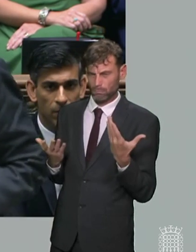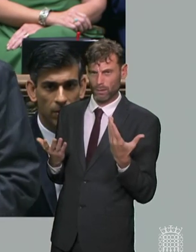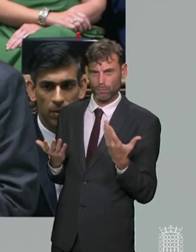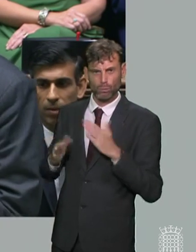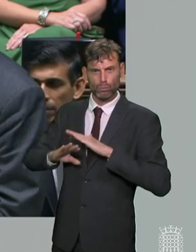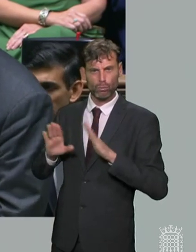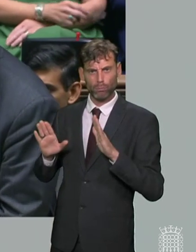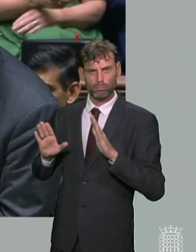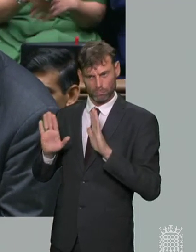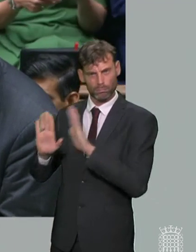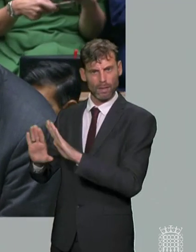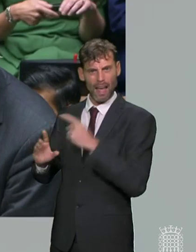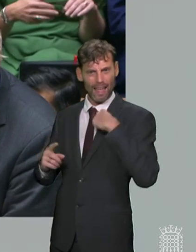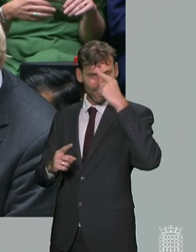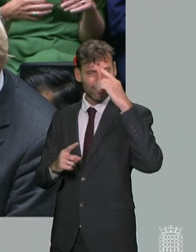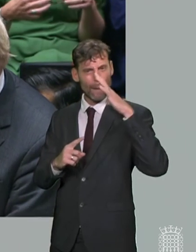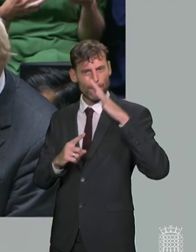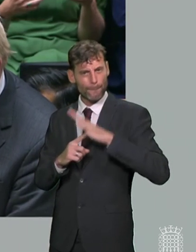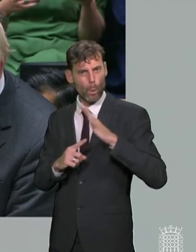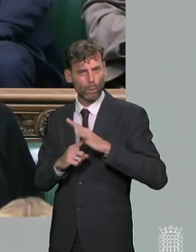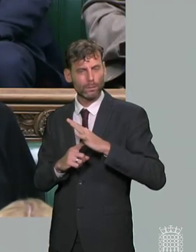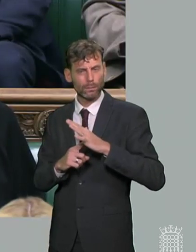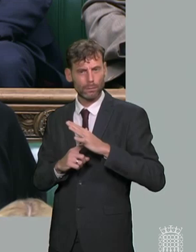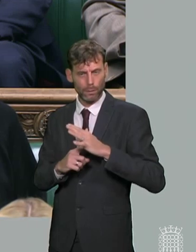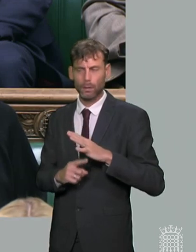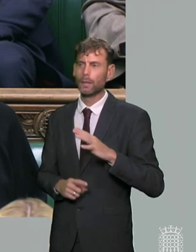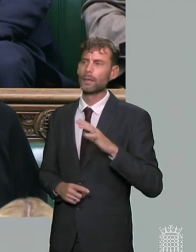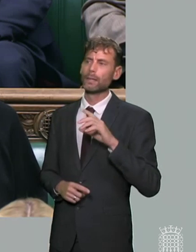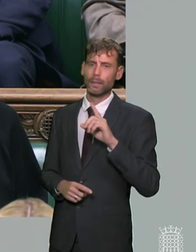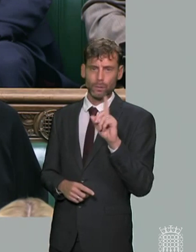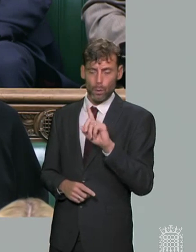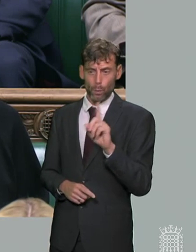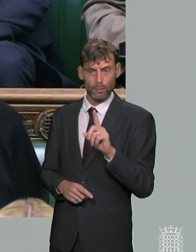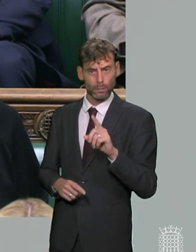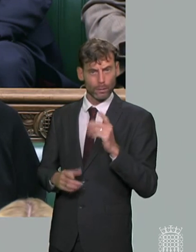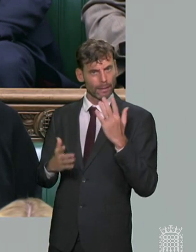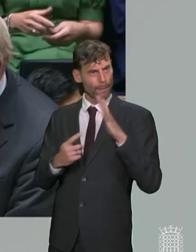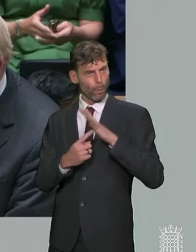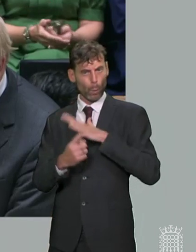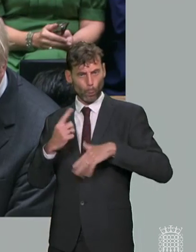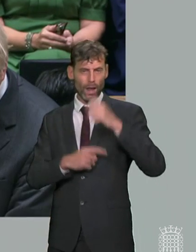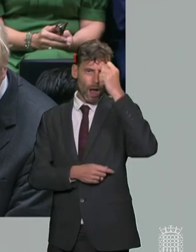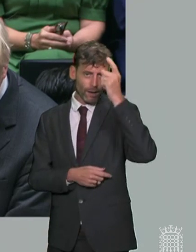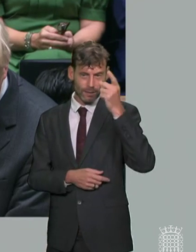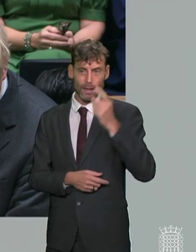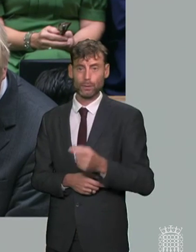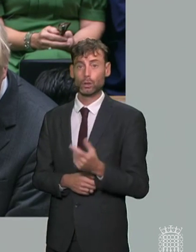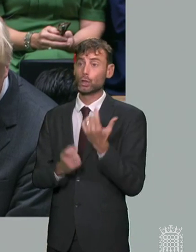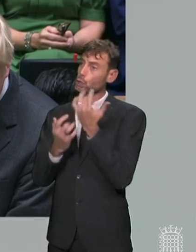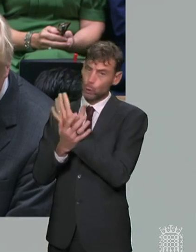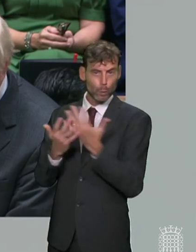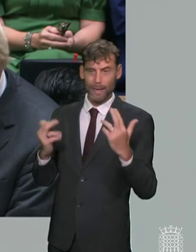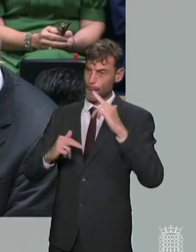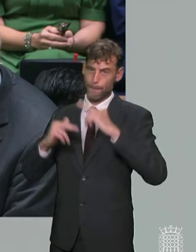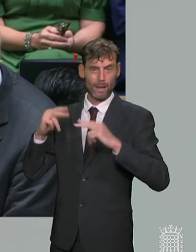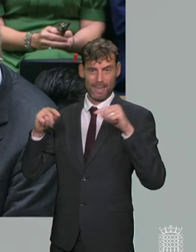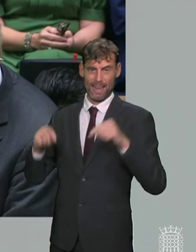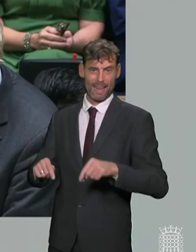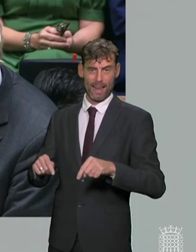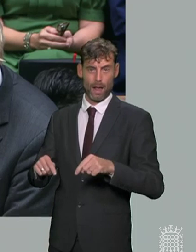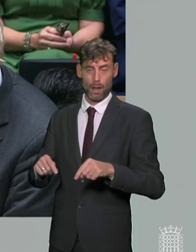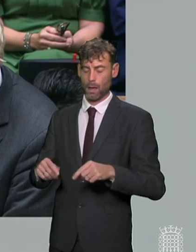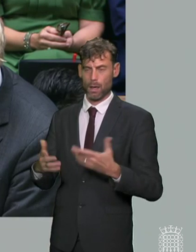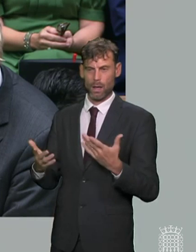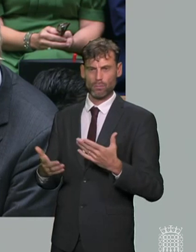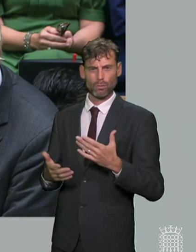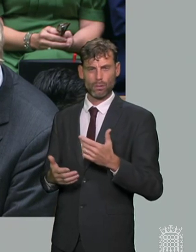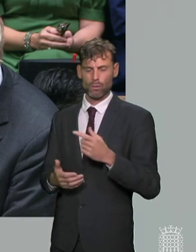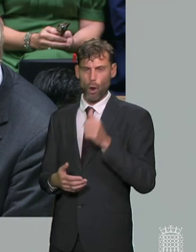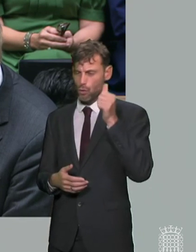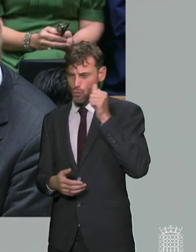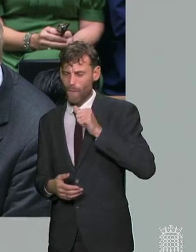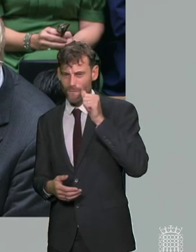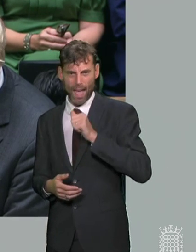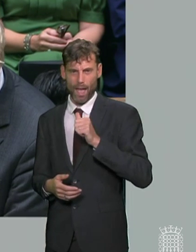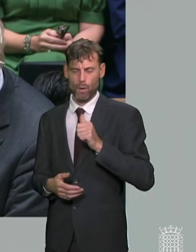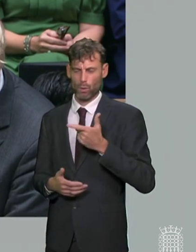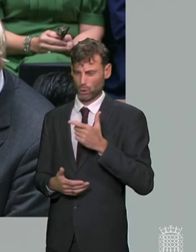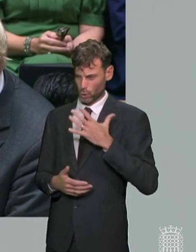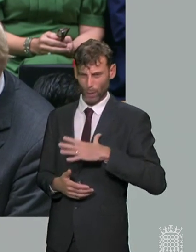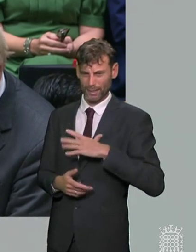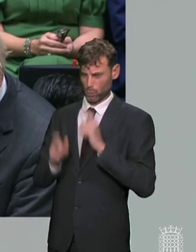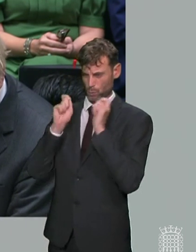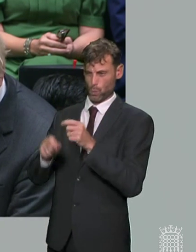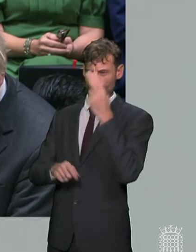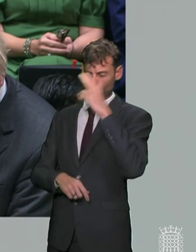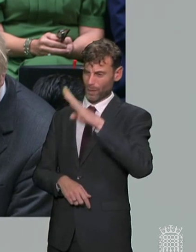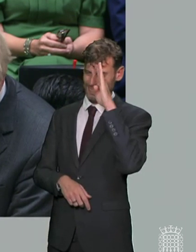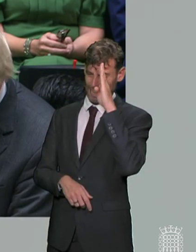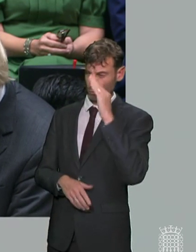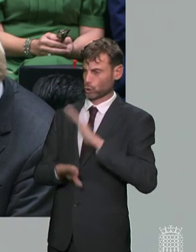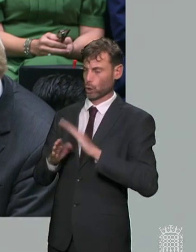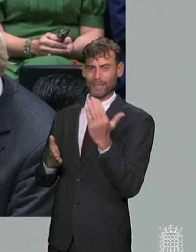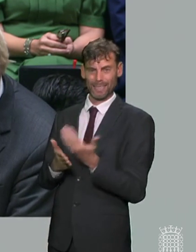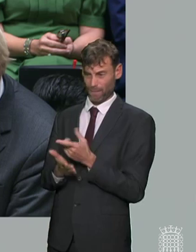It is very, very important that this House should recognise that too many buildings have been unnecessarily—unfairly, I believe—categorised as dangerous and unsafe.